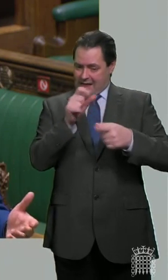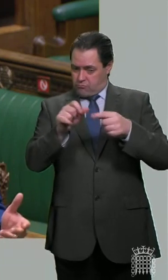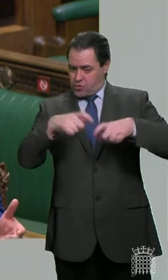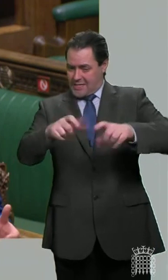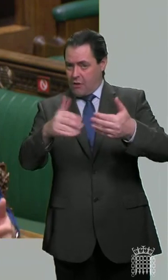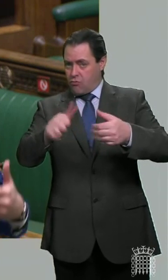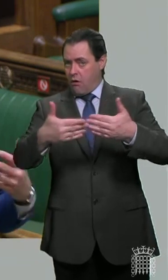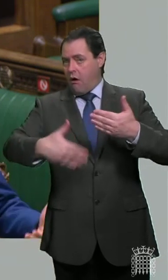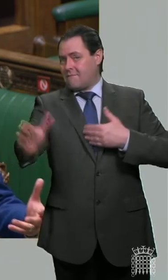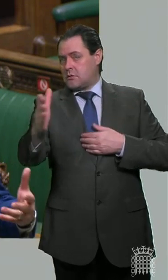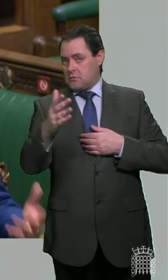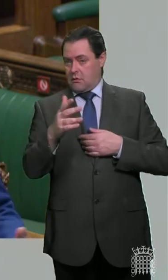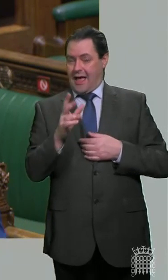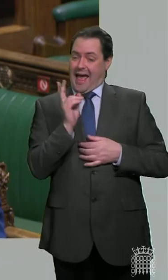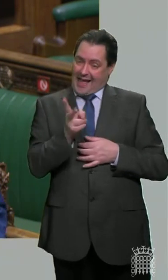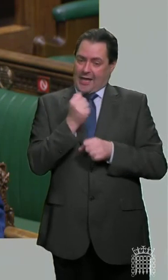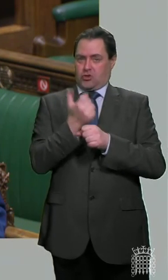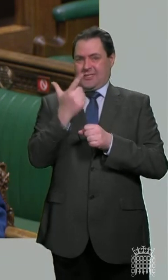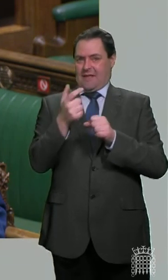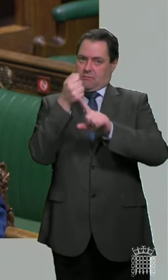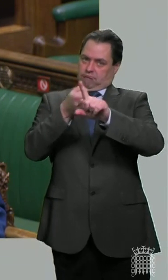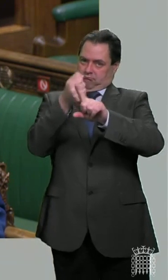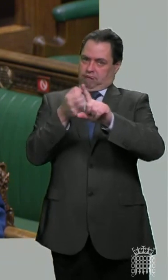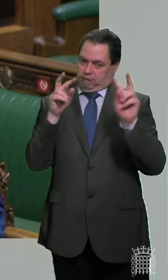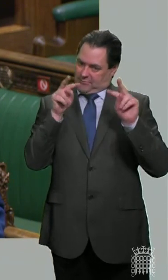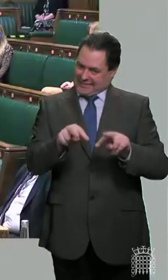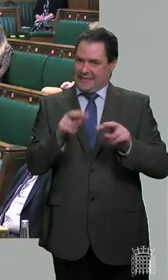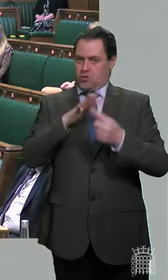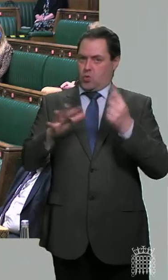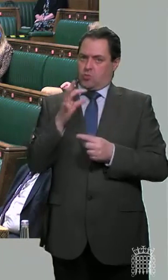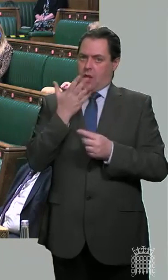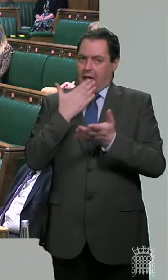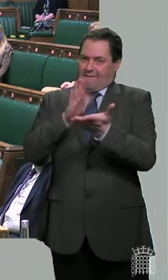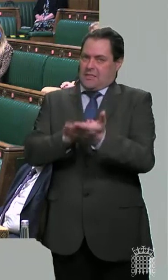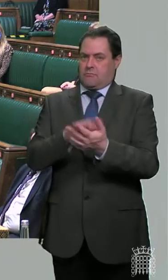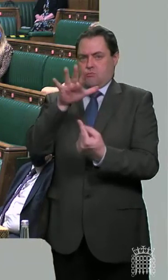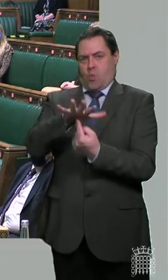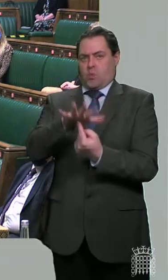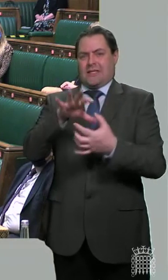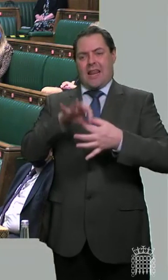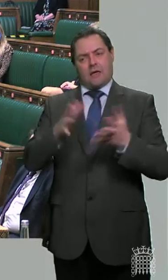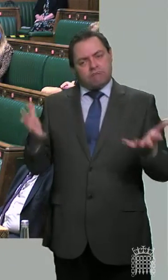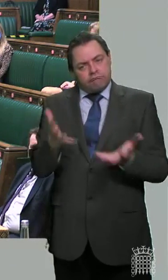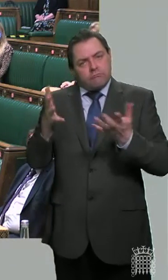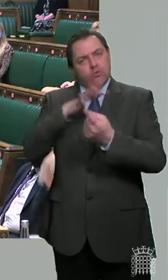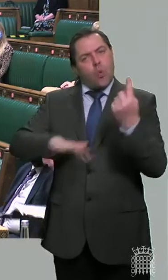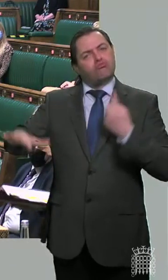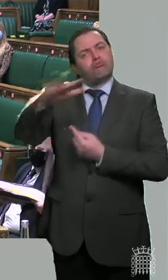Will he use this year’s G7 to trumpet to the world the benefit of social investment, social enterprise and the social economy in general?